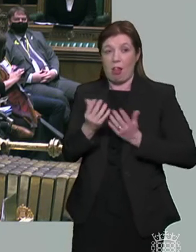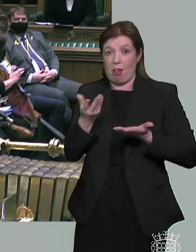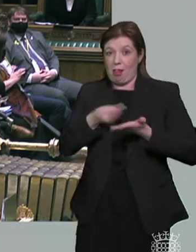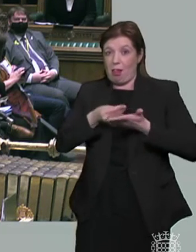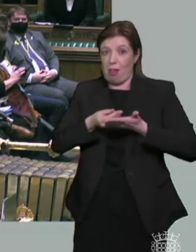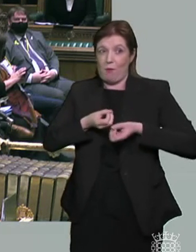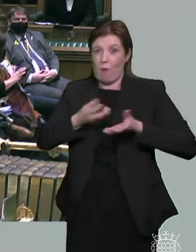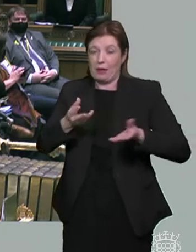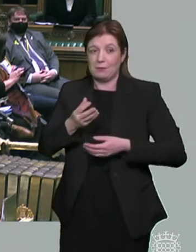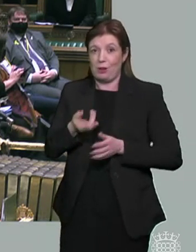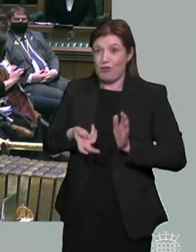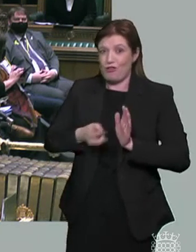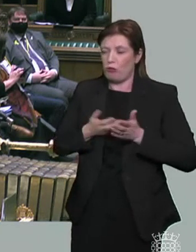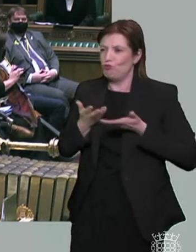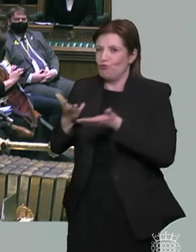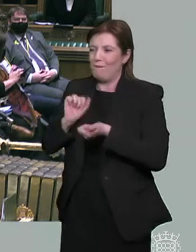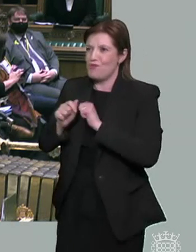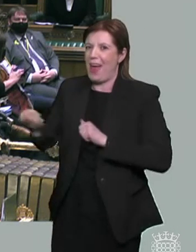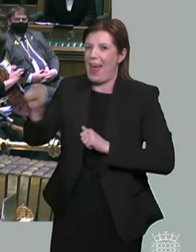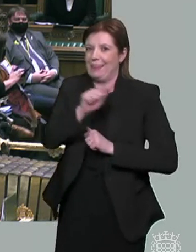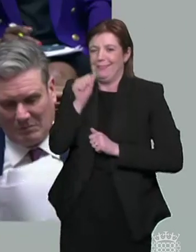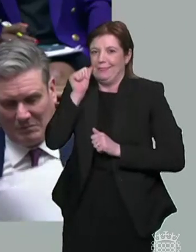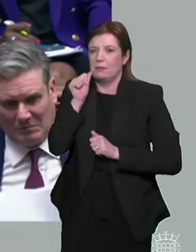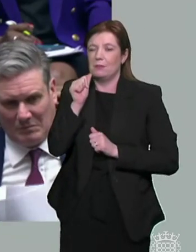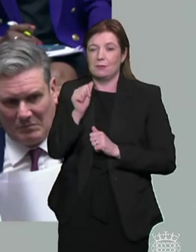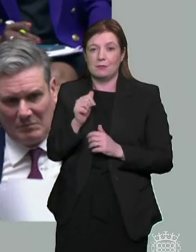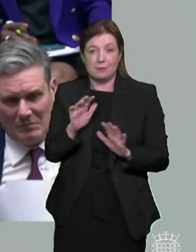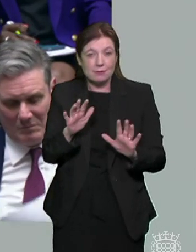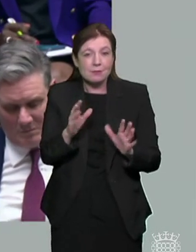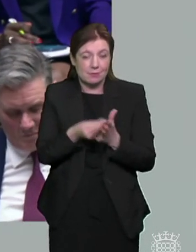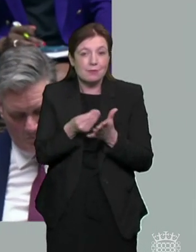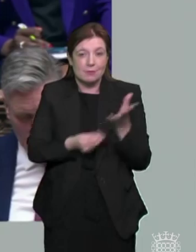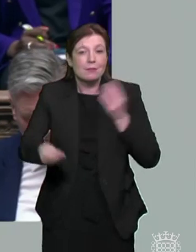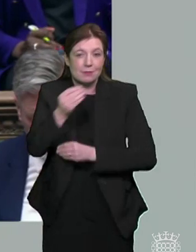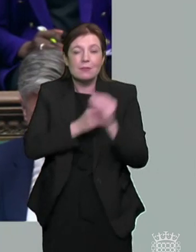Those who have been swindling the taxpayer. The Chancellor left open the vaults for widespread waste, crony contracts, and a frenzy of fraud.